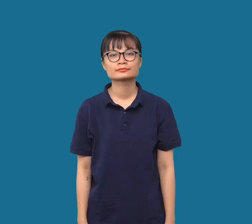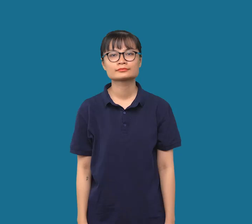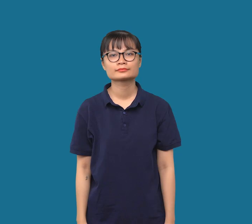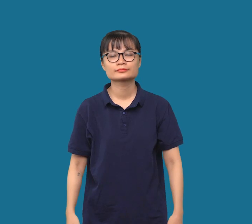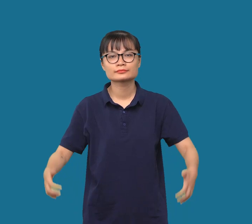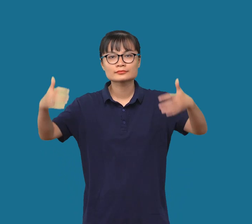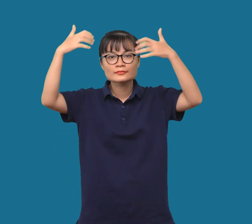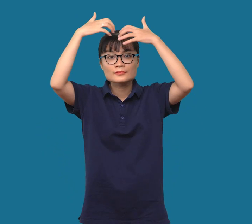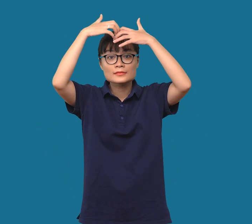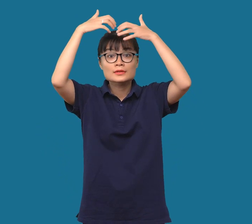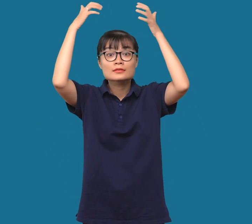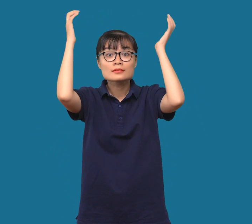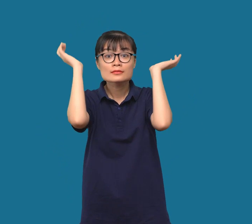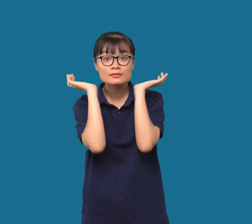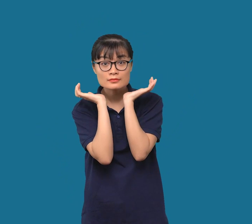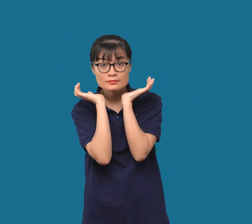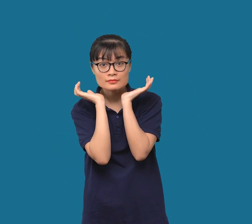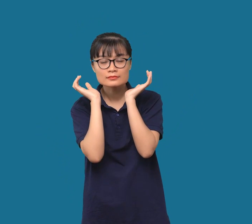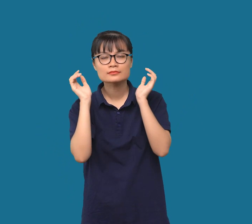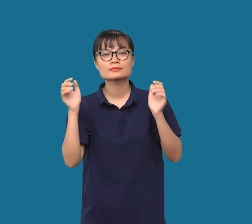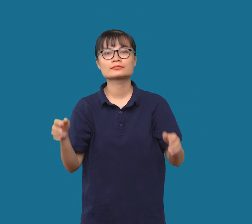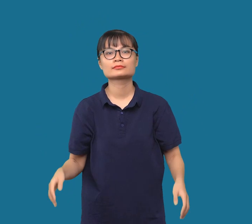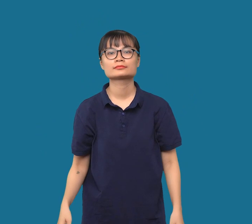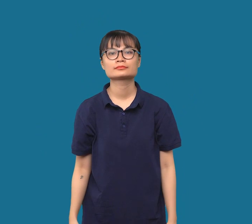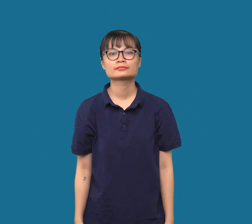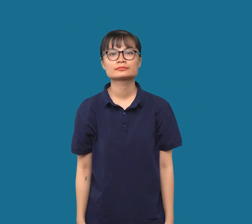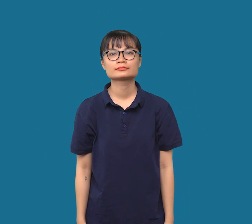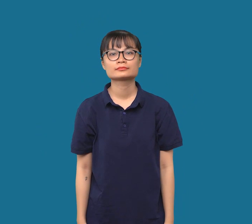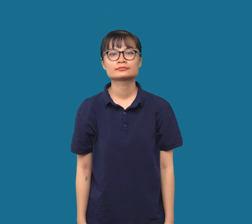con sư tử